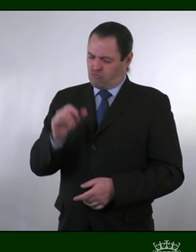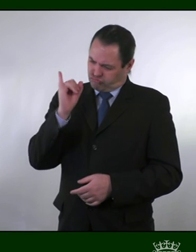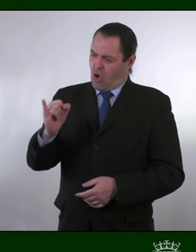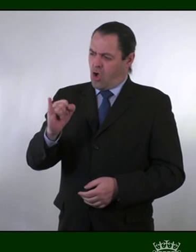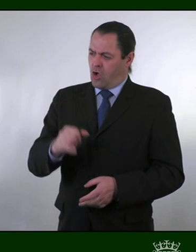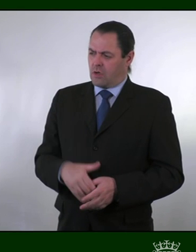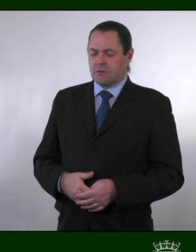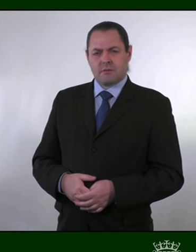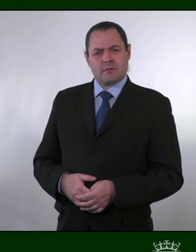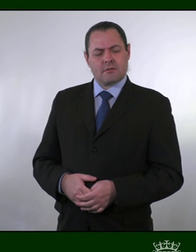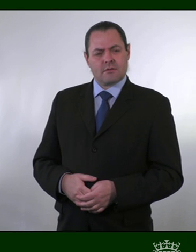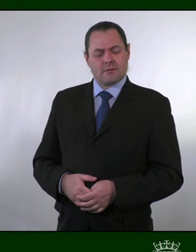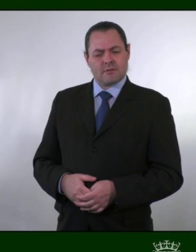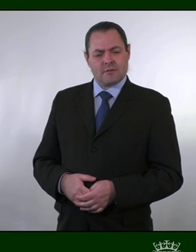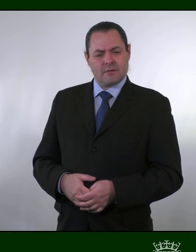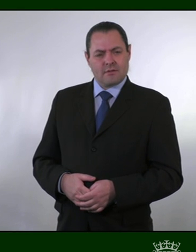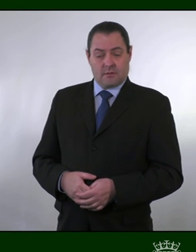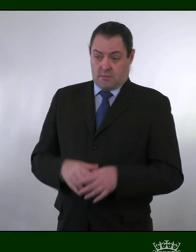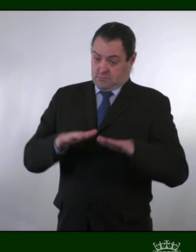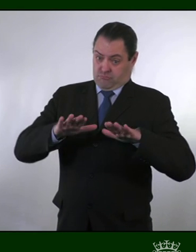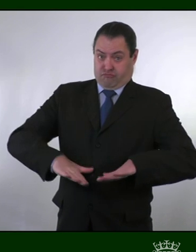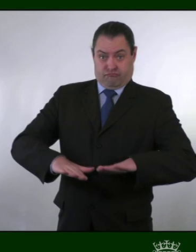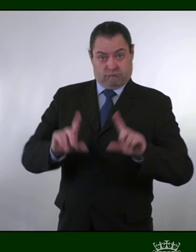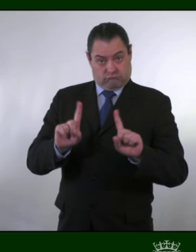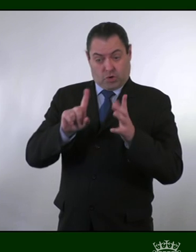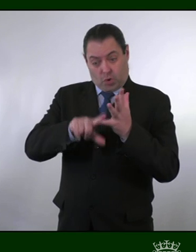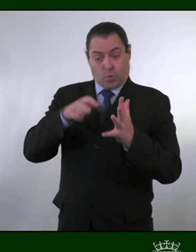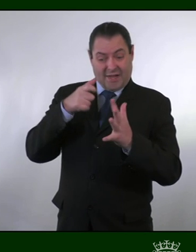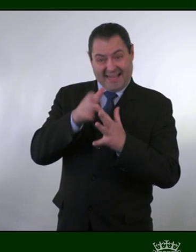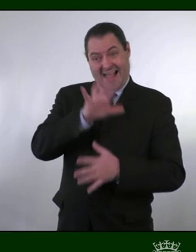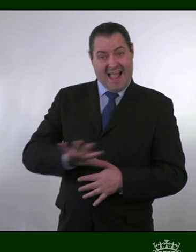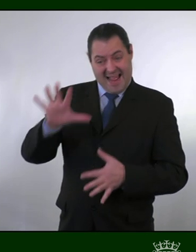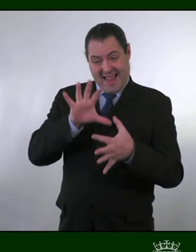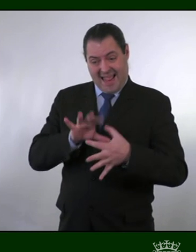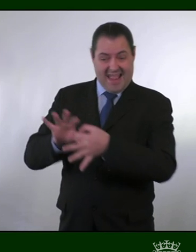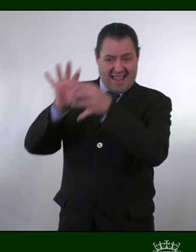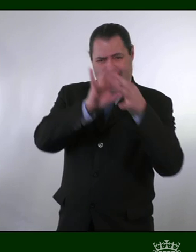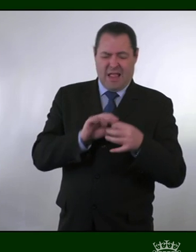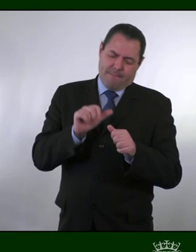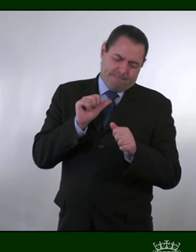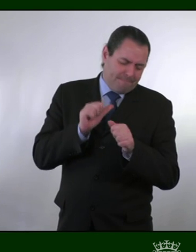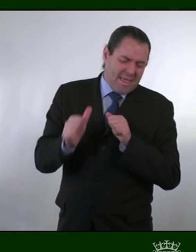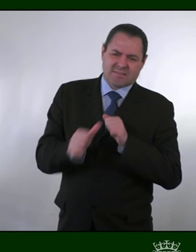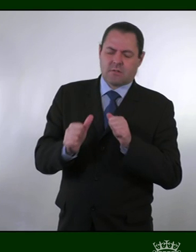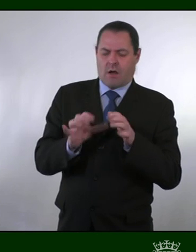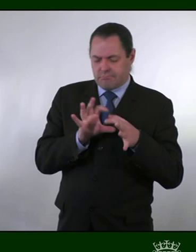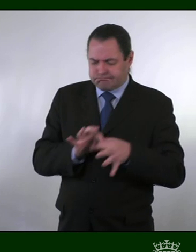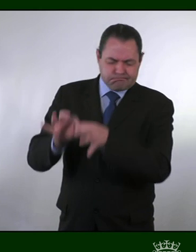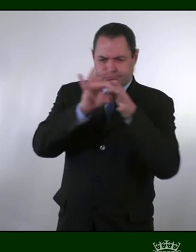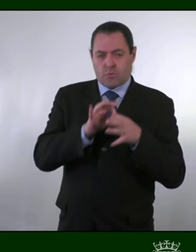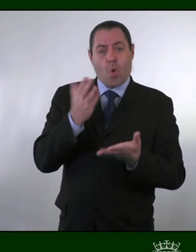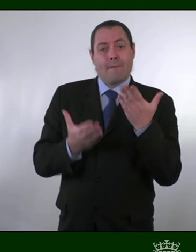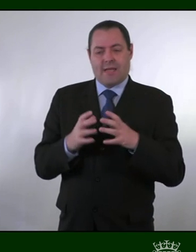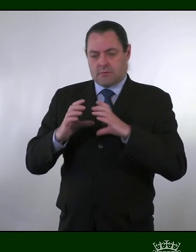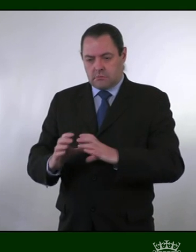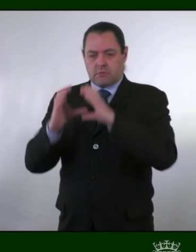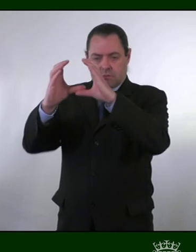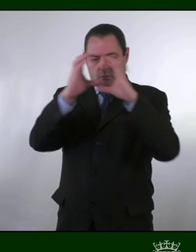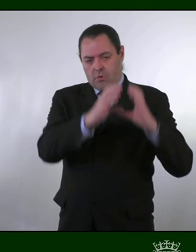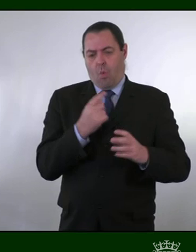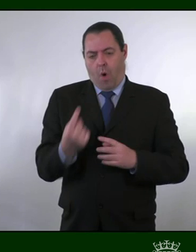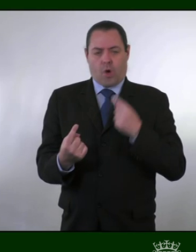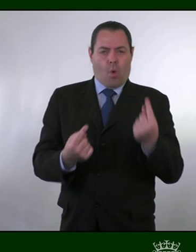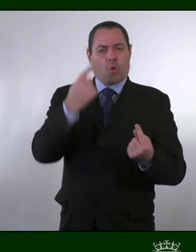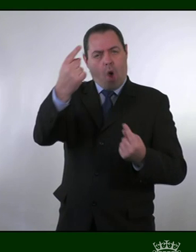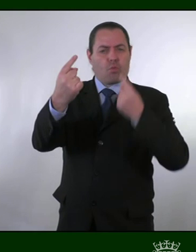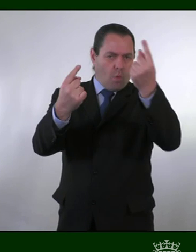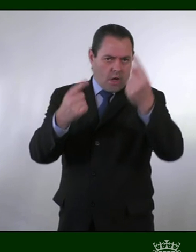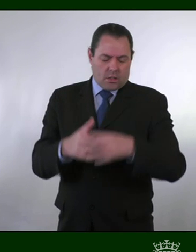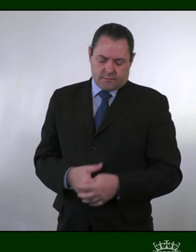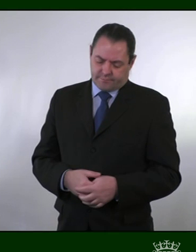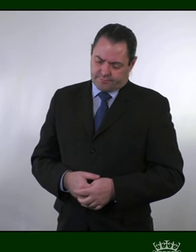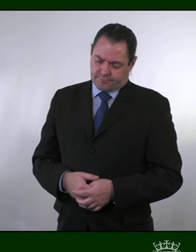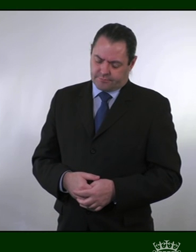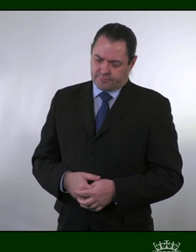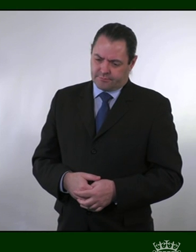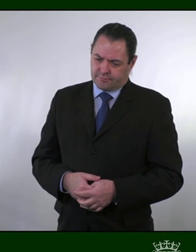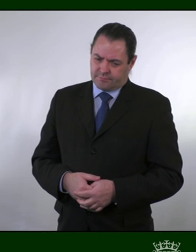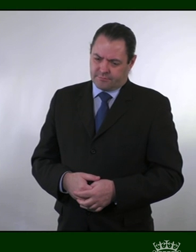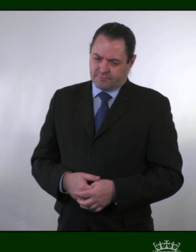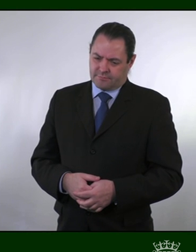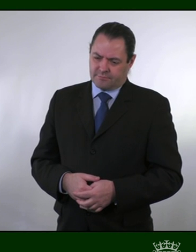Gentleman; he is totally wrong. What the UK does as a whole is far bigger, better and more important than what we can do as individual nations and regions.